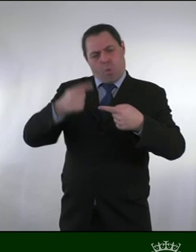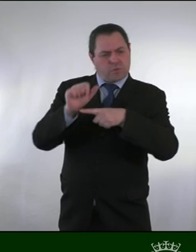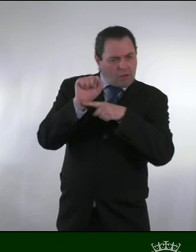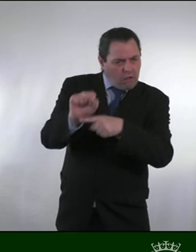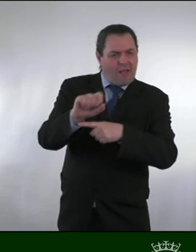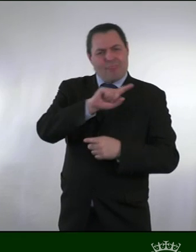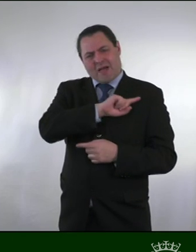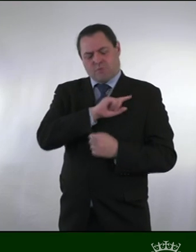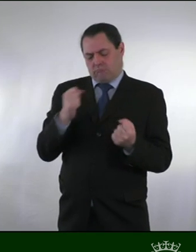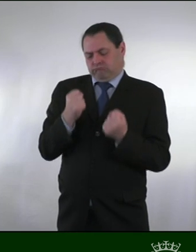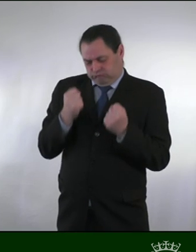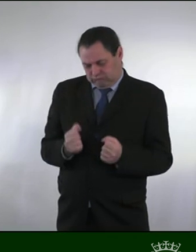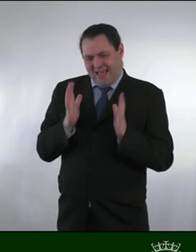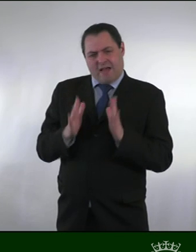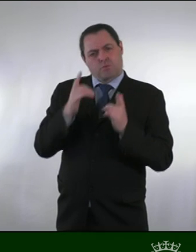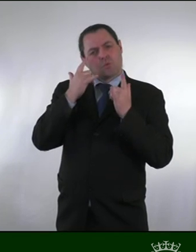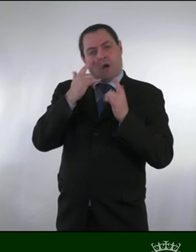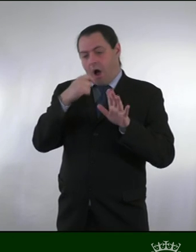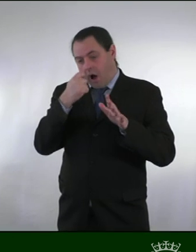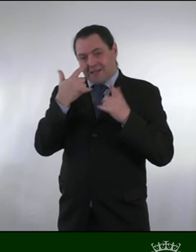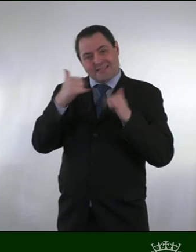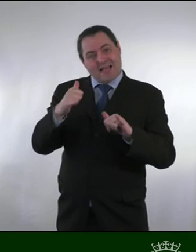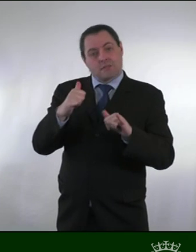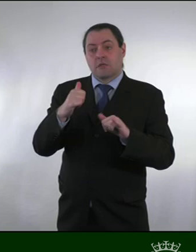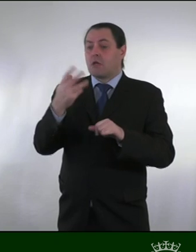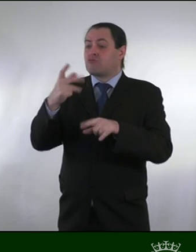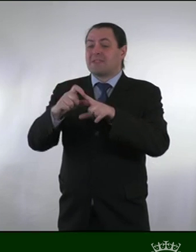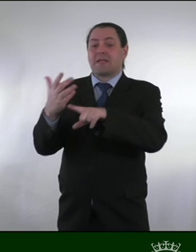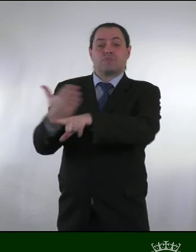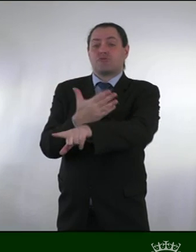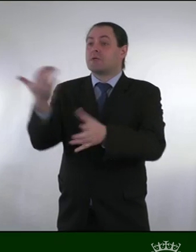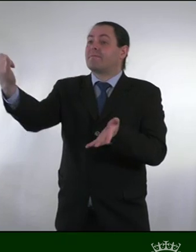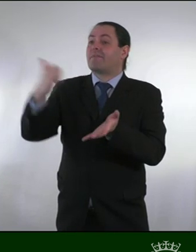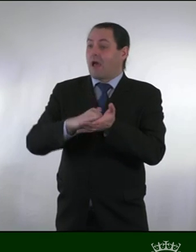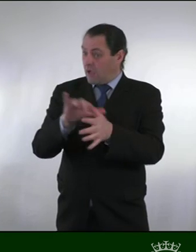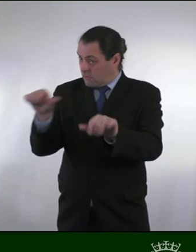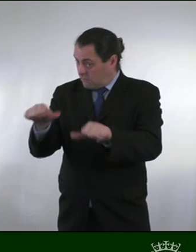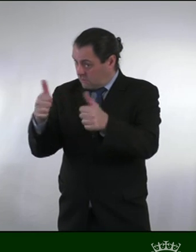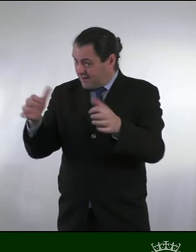That is why we insist that people get a test 72 hours before they fly.